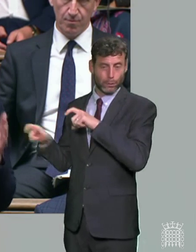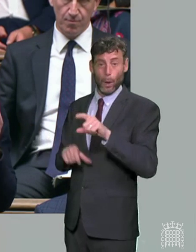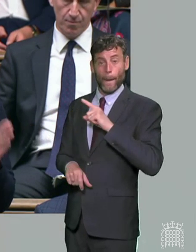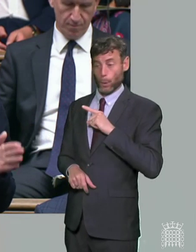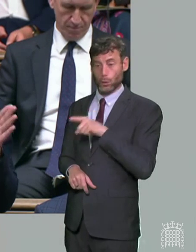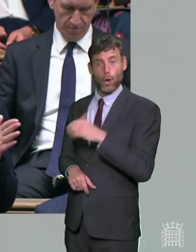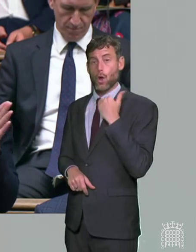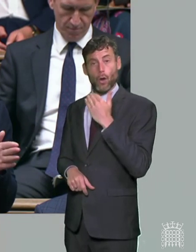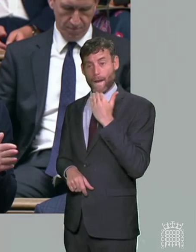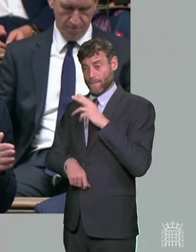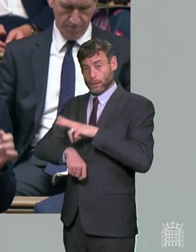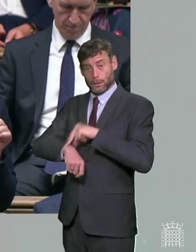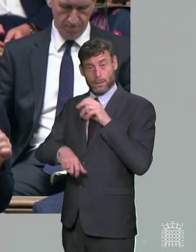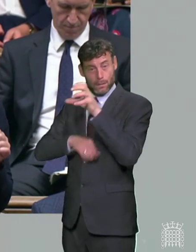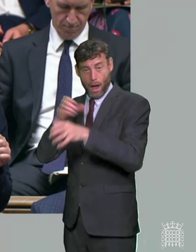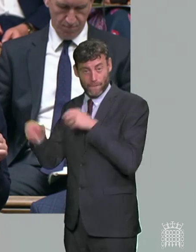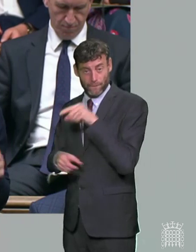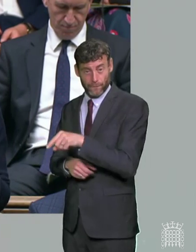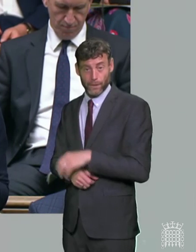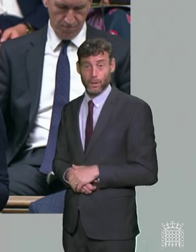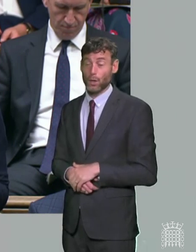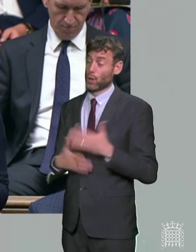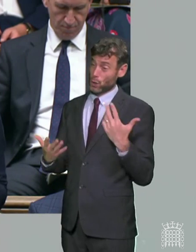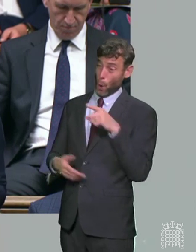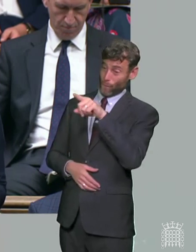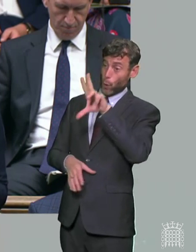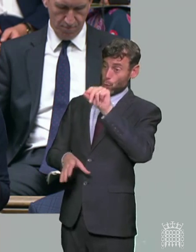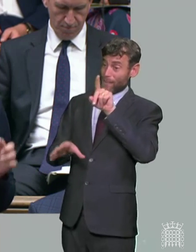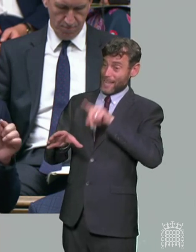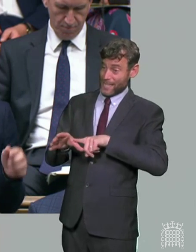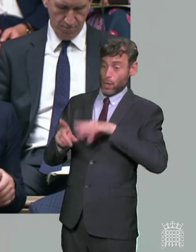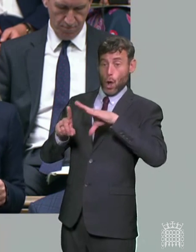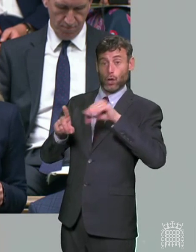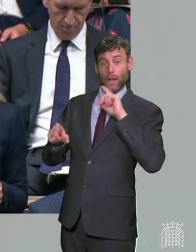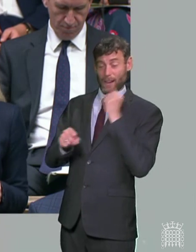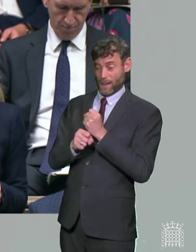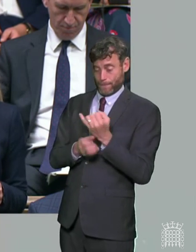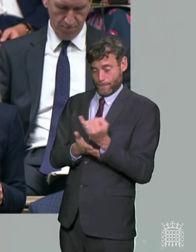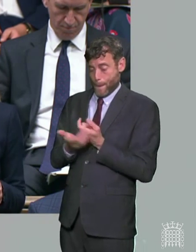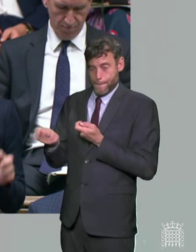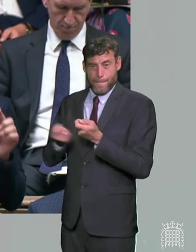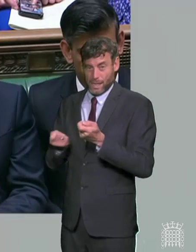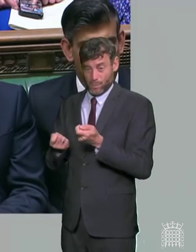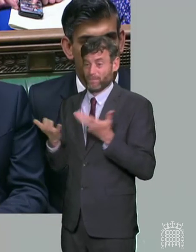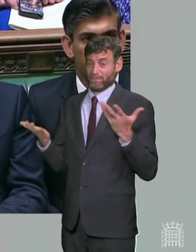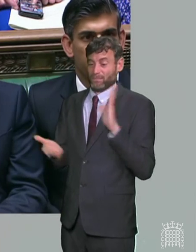The reality on the ground is that after 12 years of Conservative mismanagement, the NHS is broken.